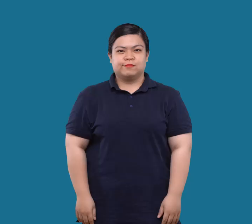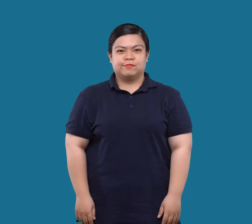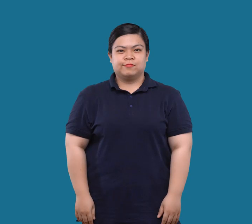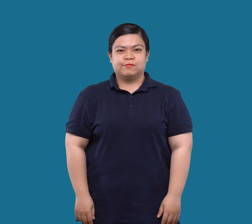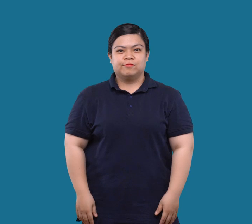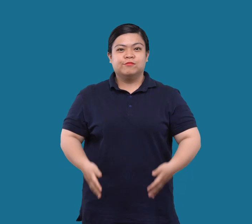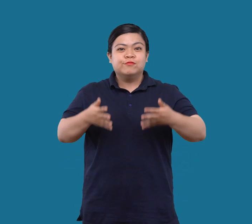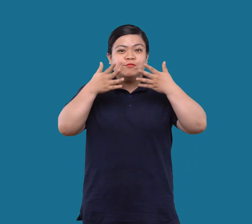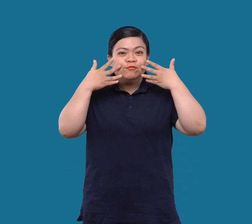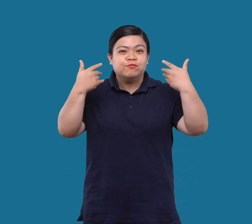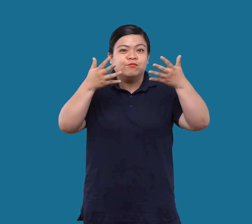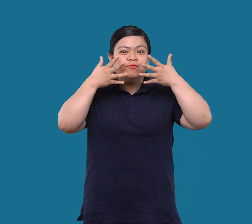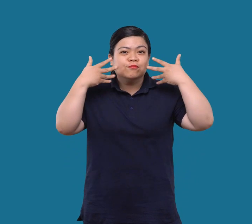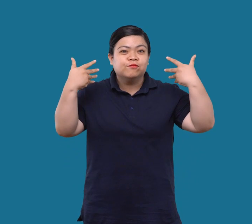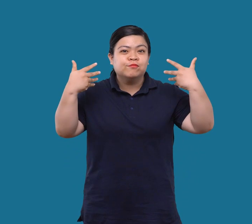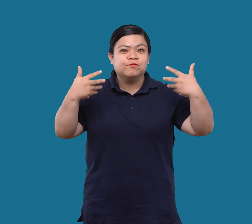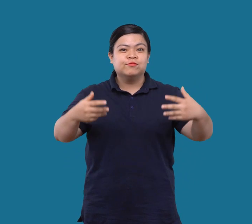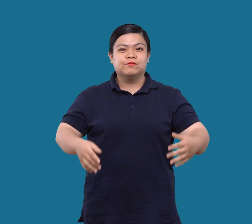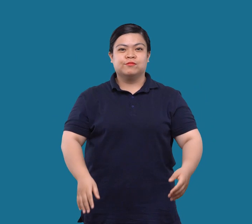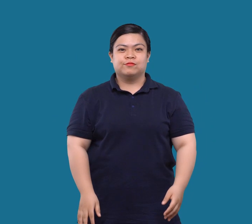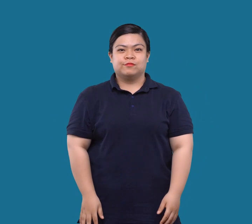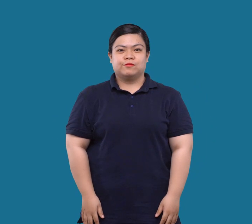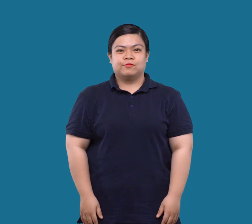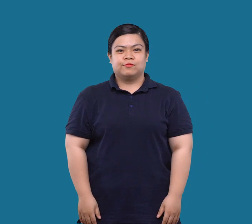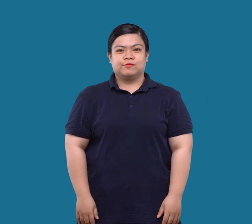con mèo